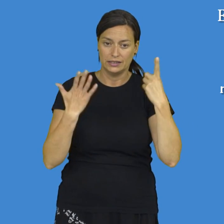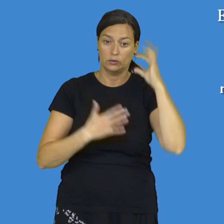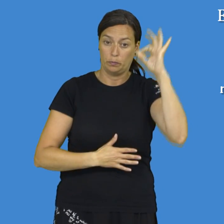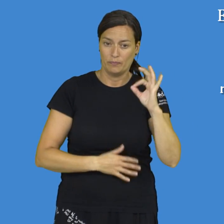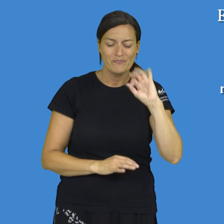porcentaje